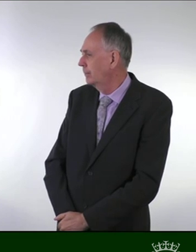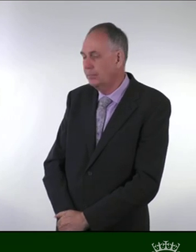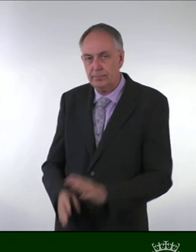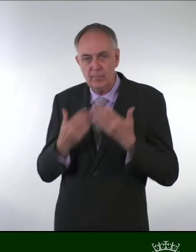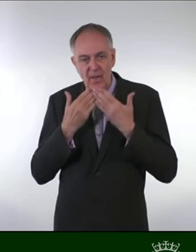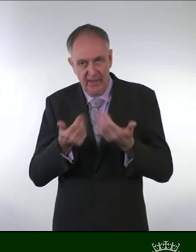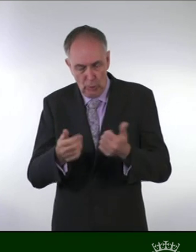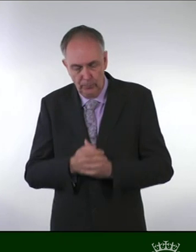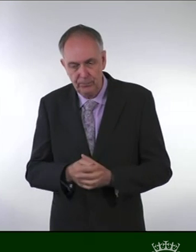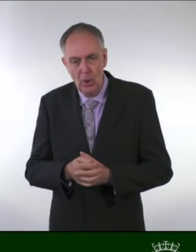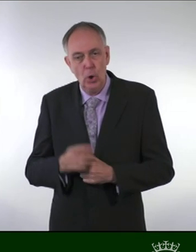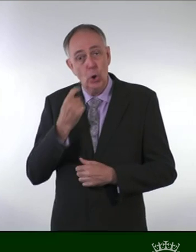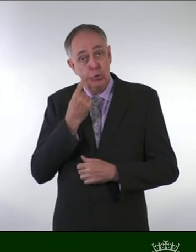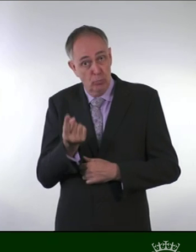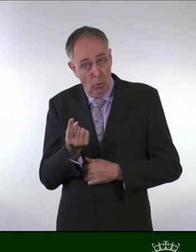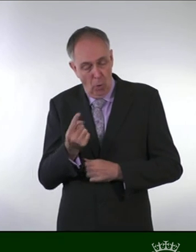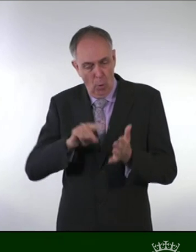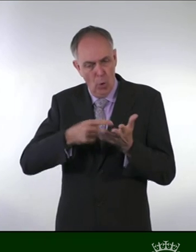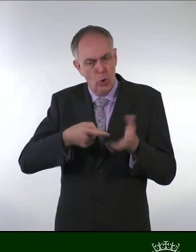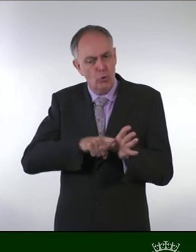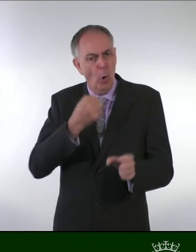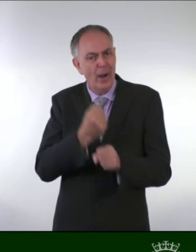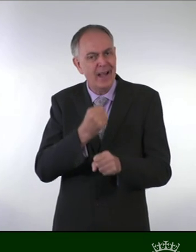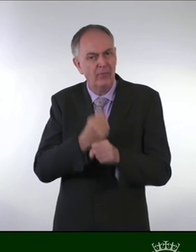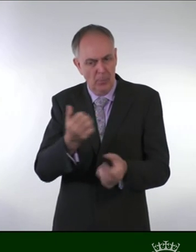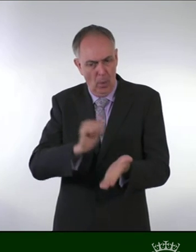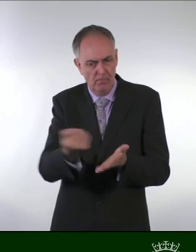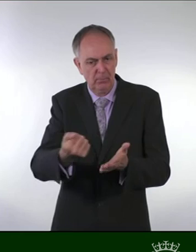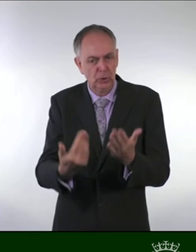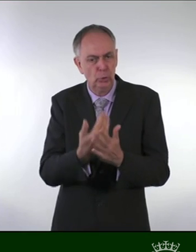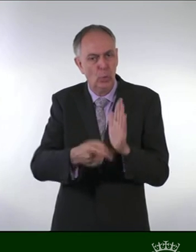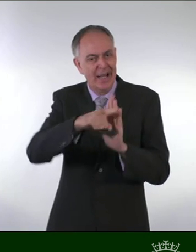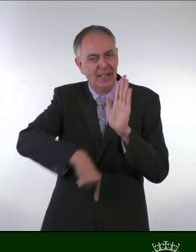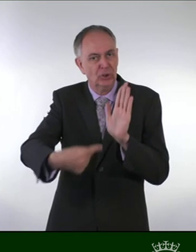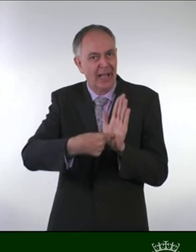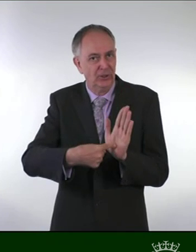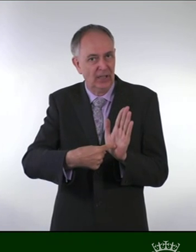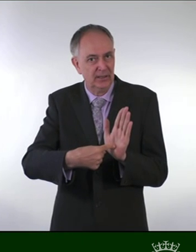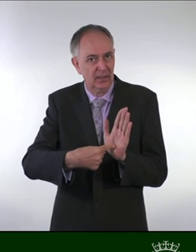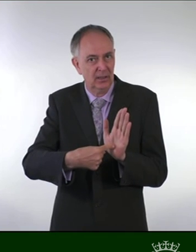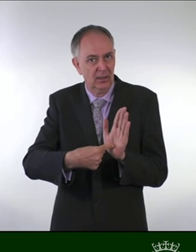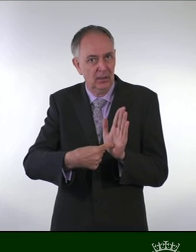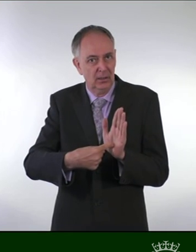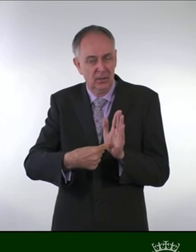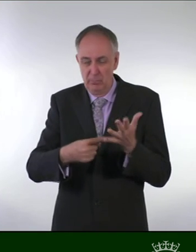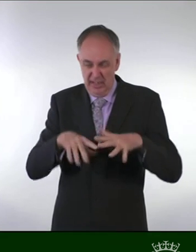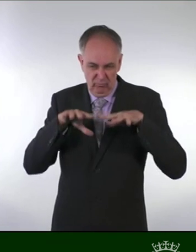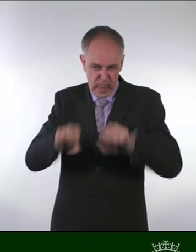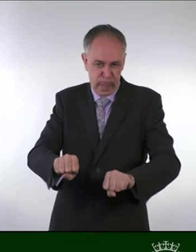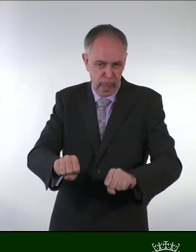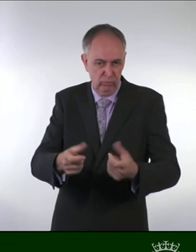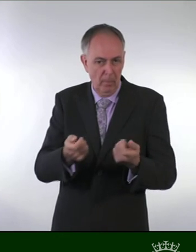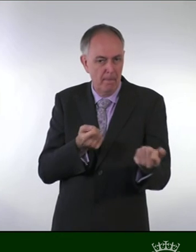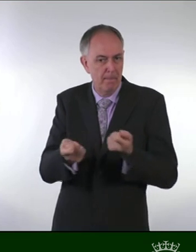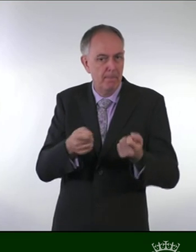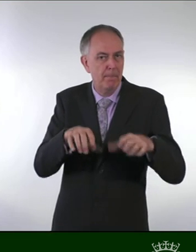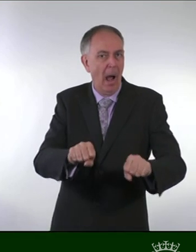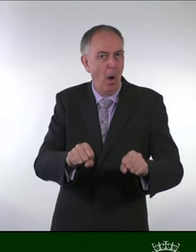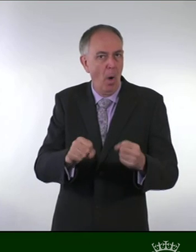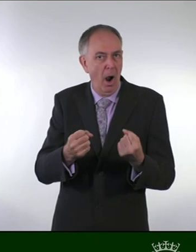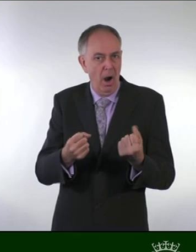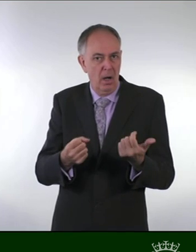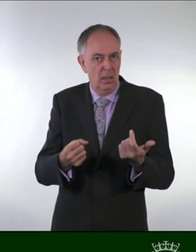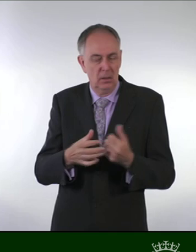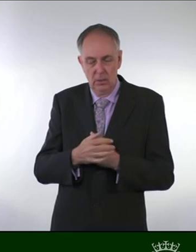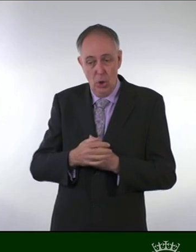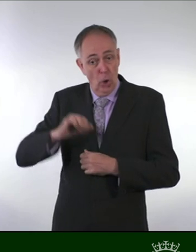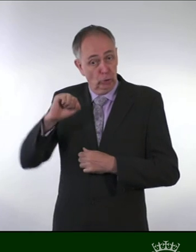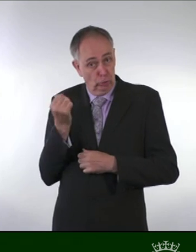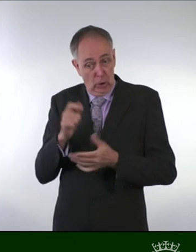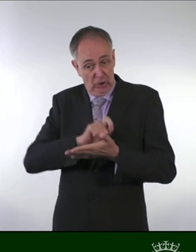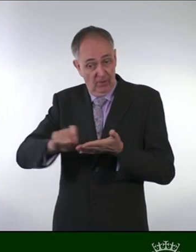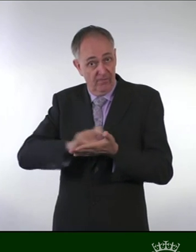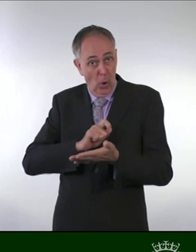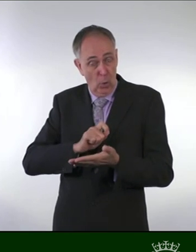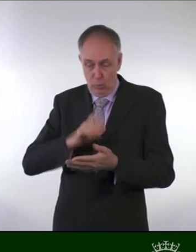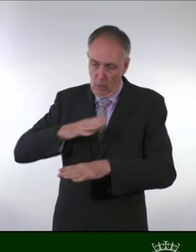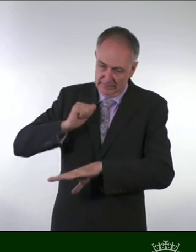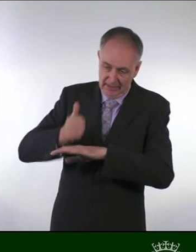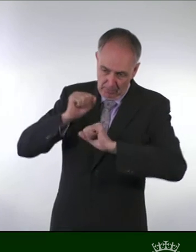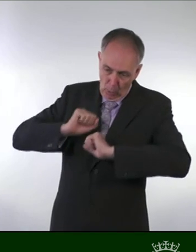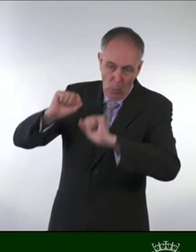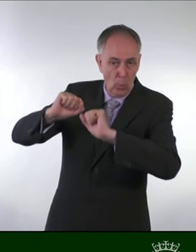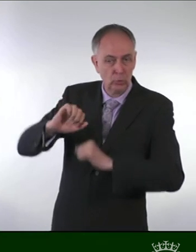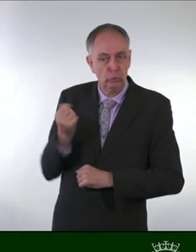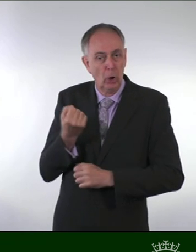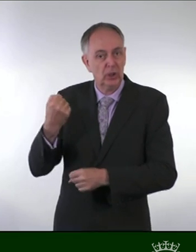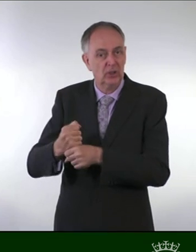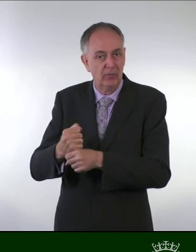Tomorrow, this Tory Government will publish legislation for their biggest power grab since the Scottish people voted overwhelmingly for the Scottish Parliament in 1997.